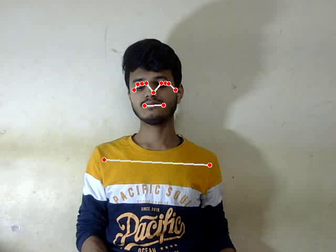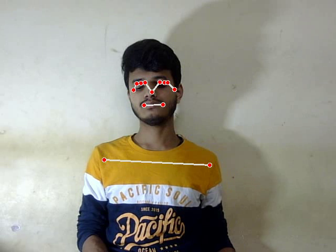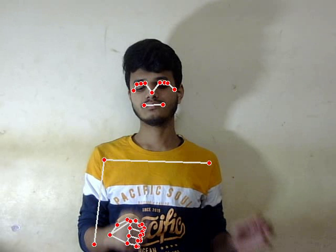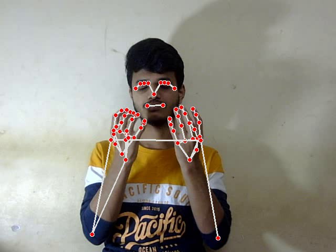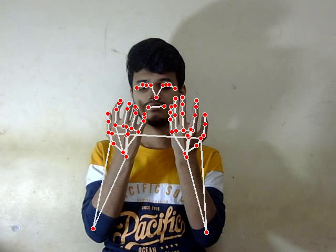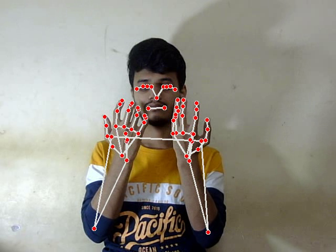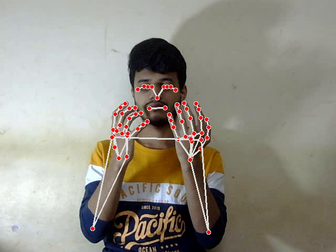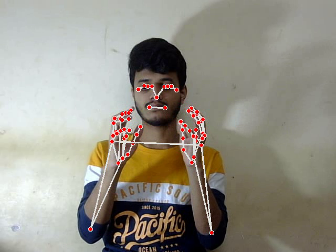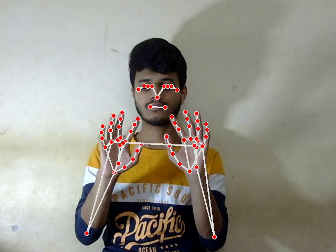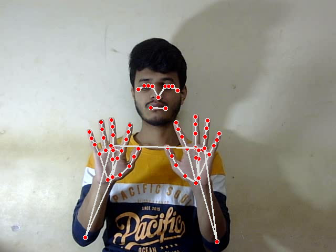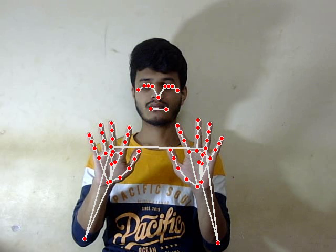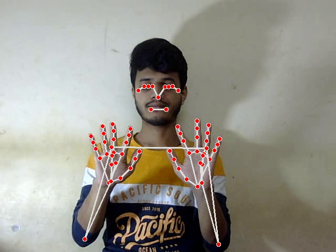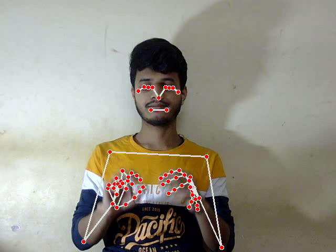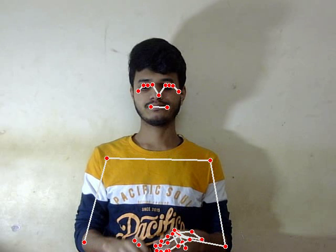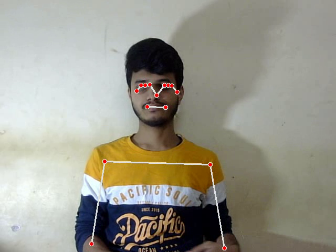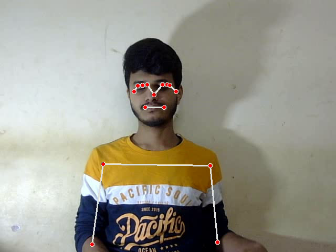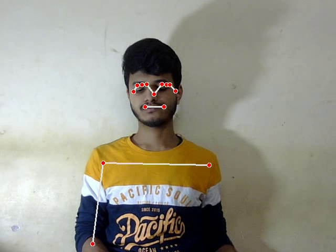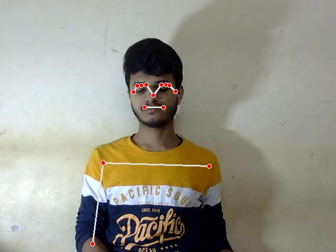finish